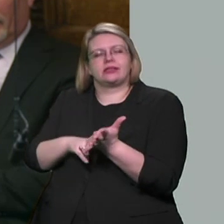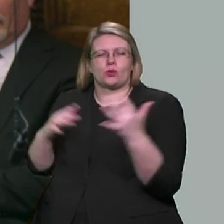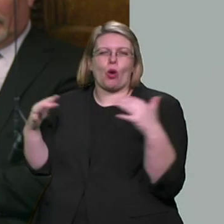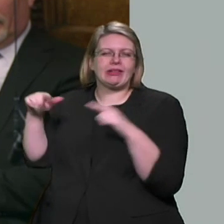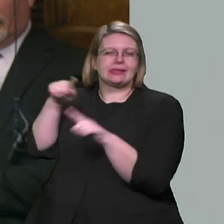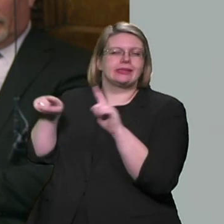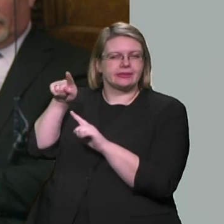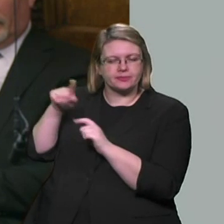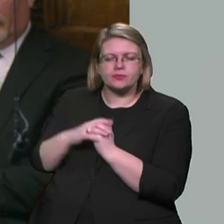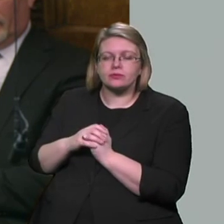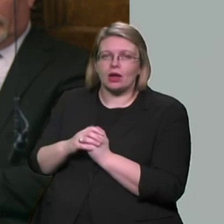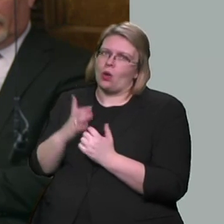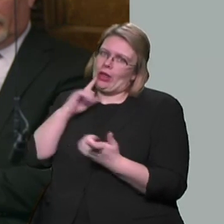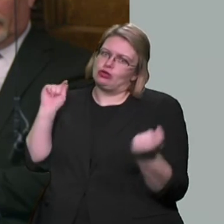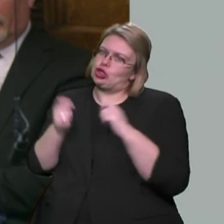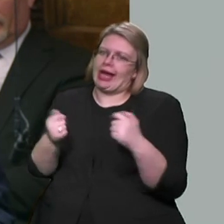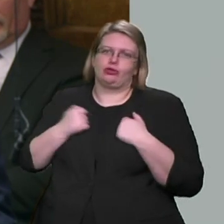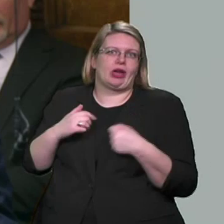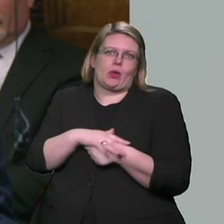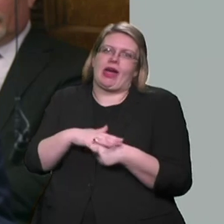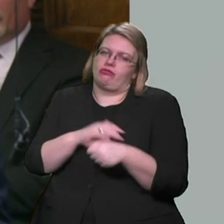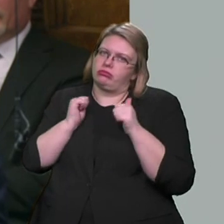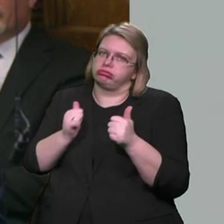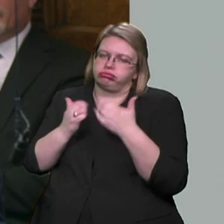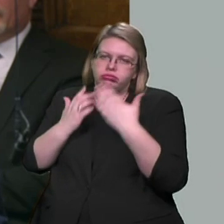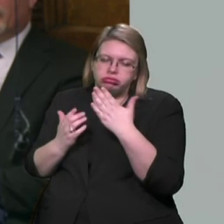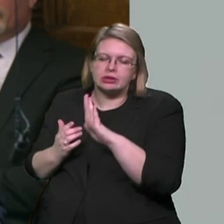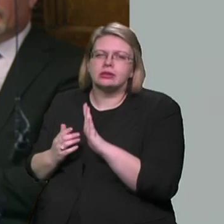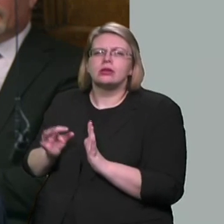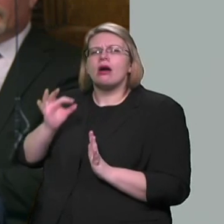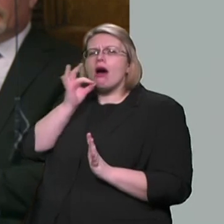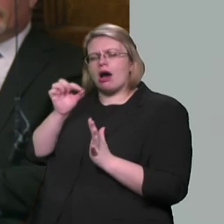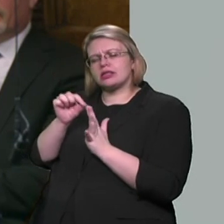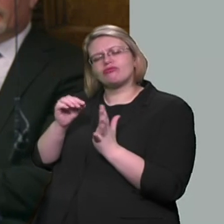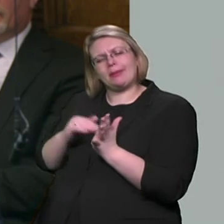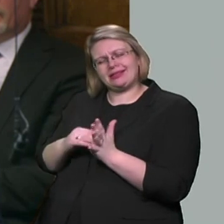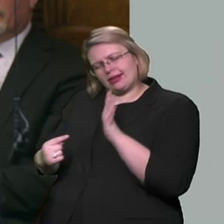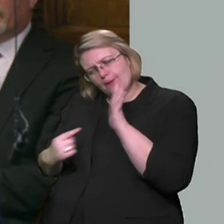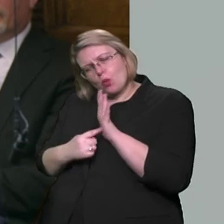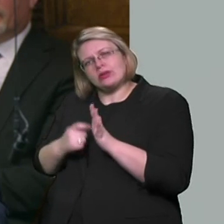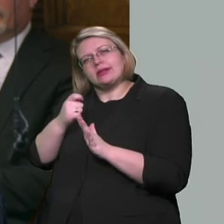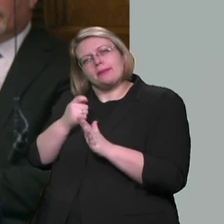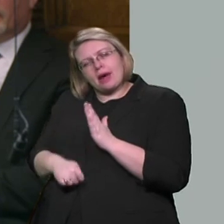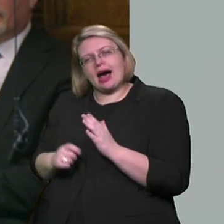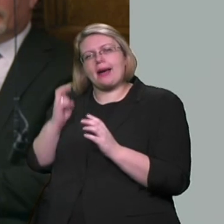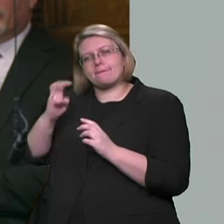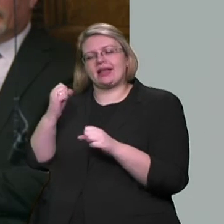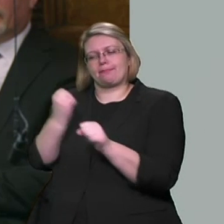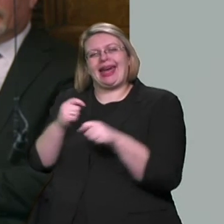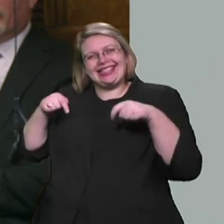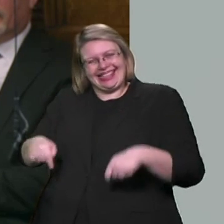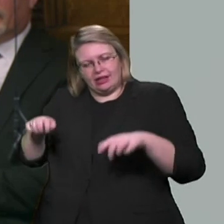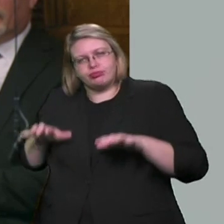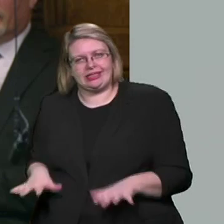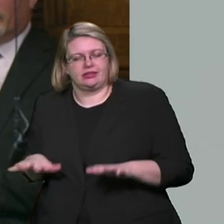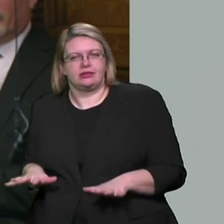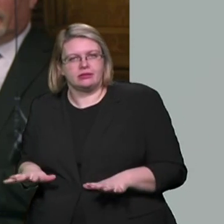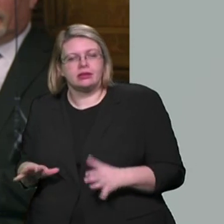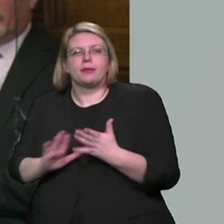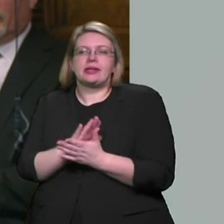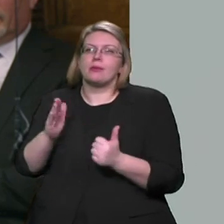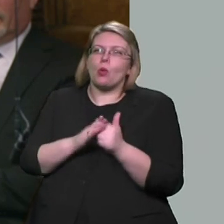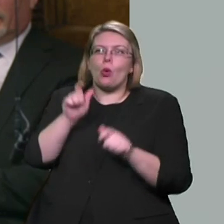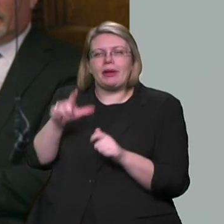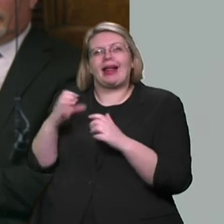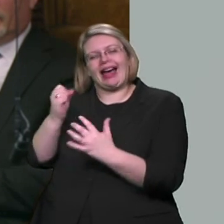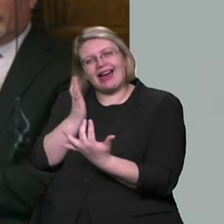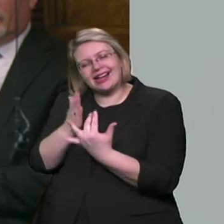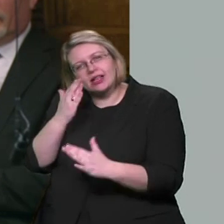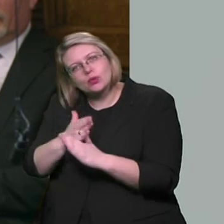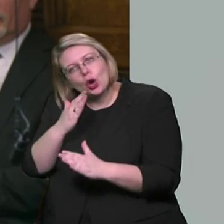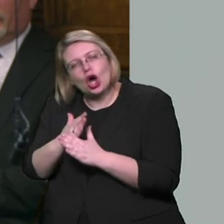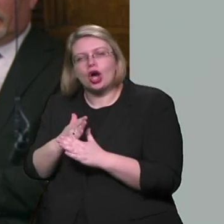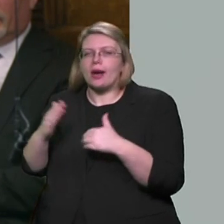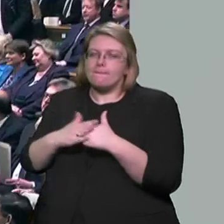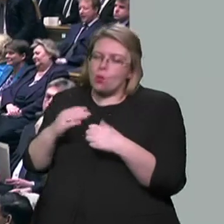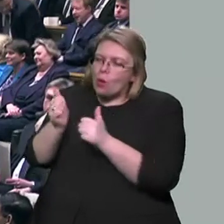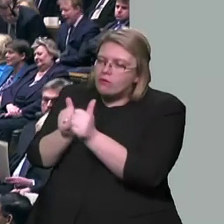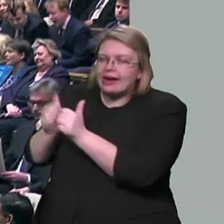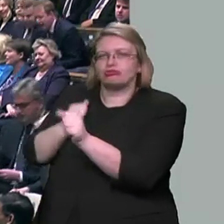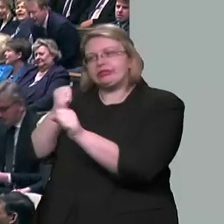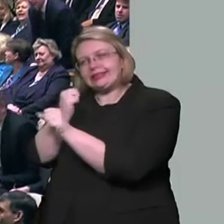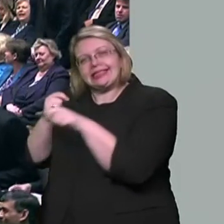Does the Prime Minister agree that the right way to spend that £25 million is by buying British-made buses, supporting highly skilled manufacturing jobs right across the United Kingdom?